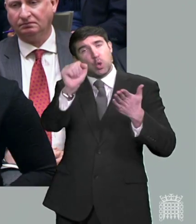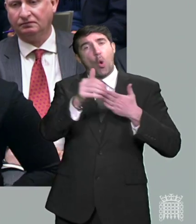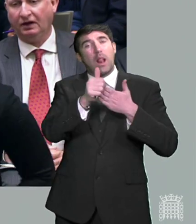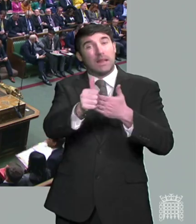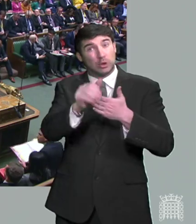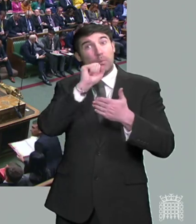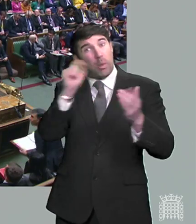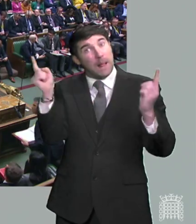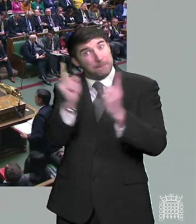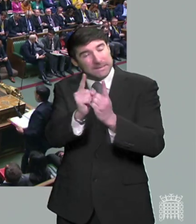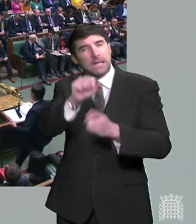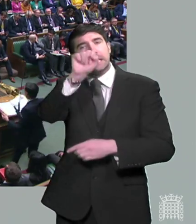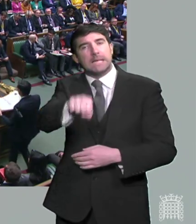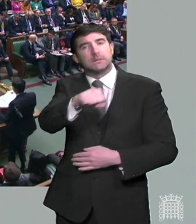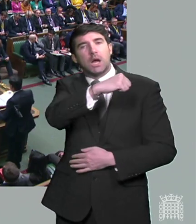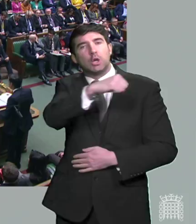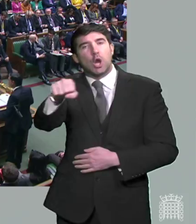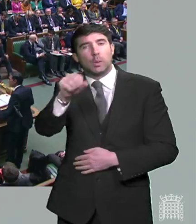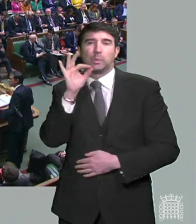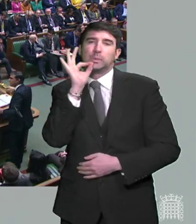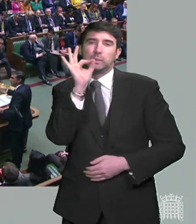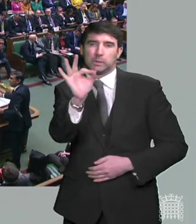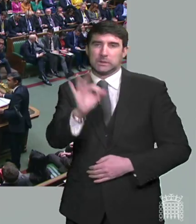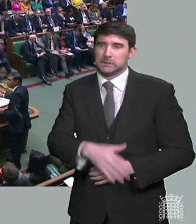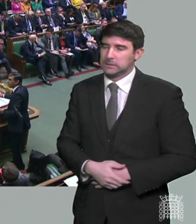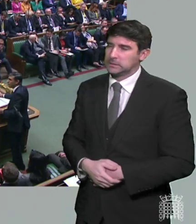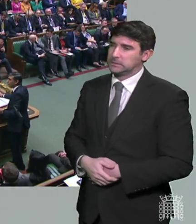It is a simple yes or no.